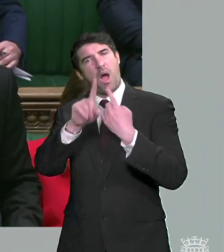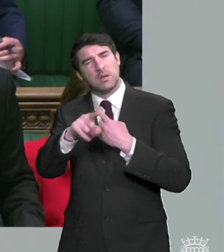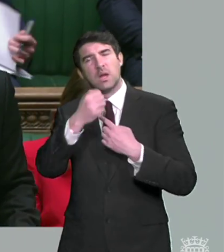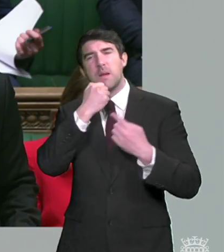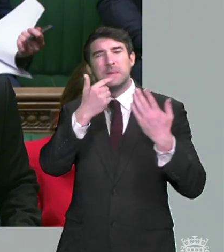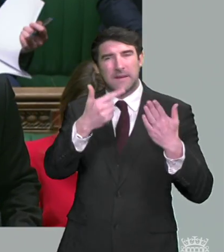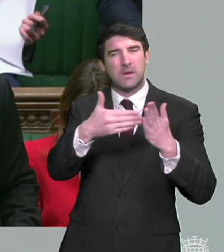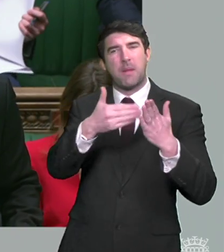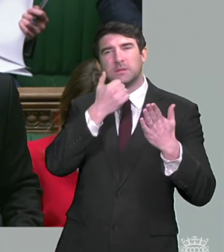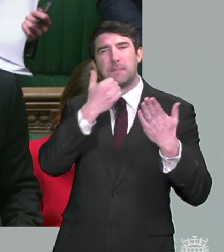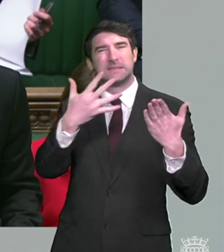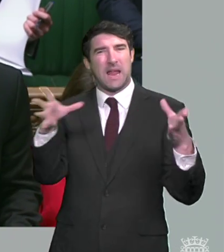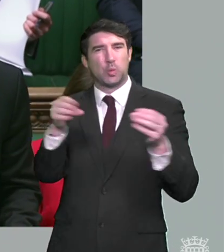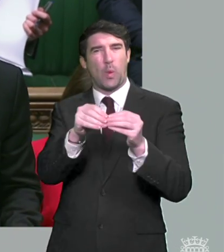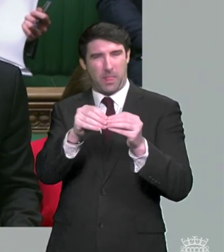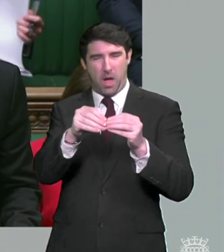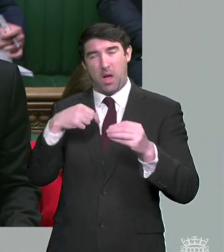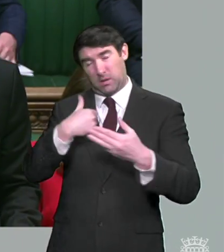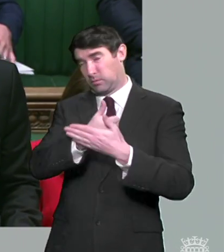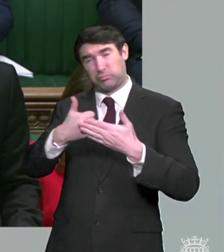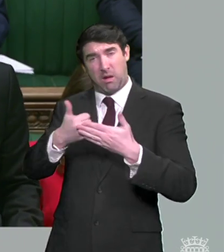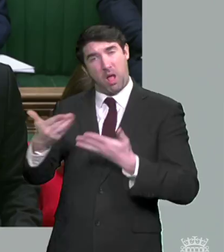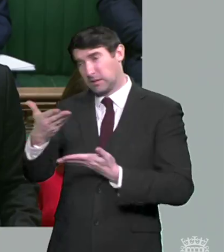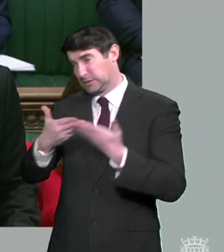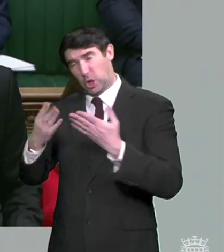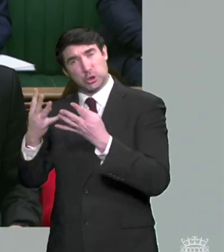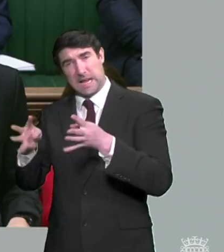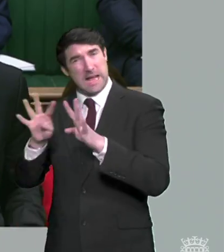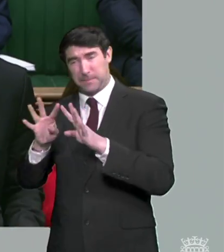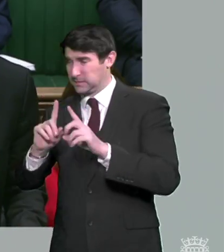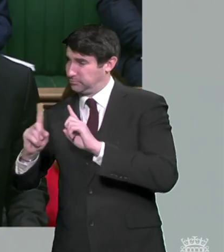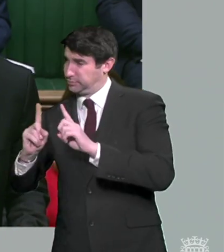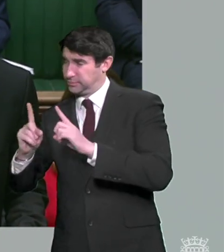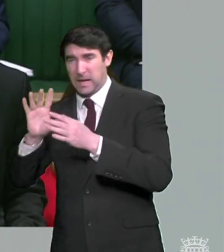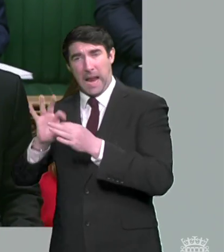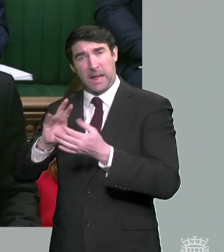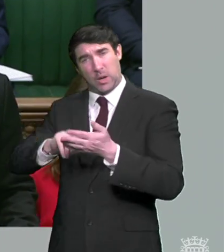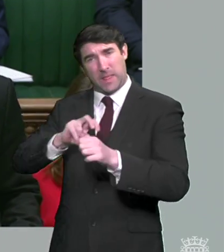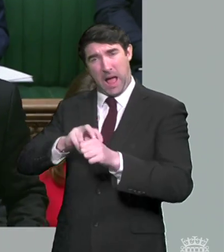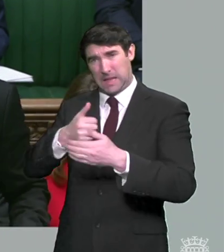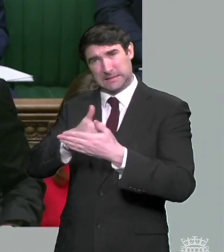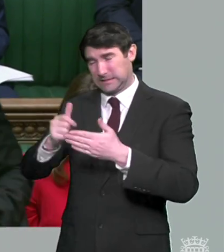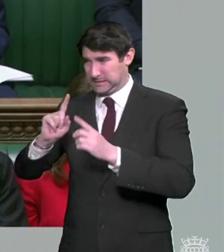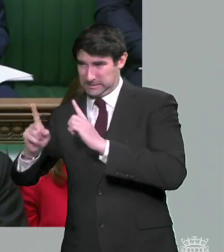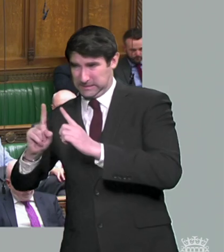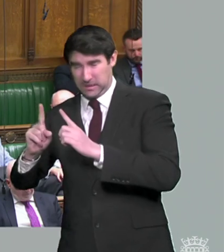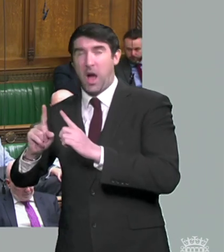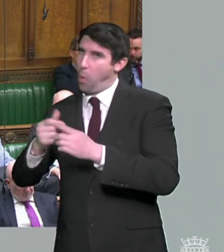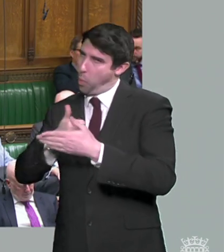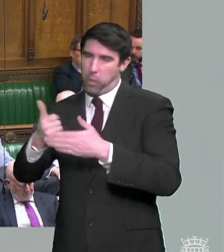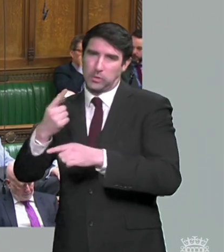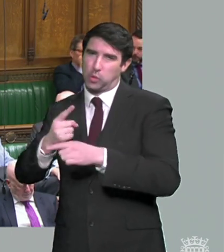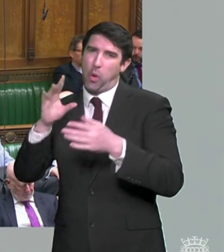I have very regular discussions with Cabinet colleagues on Northern Ireland matters, including and especially the protocol.